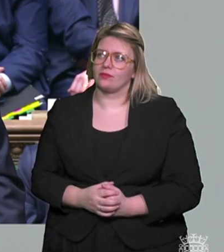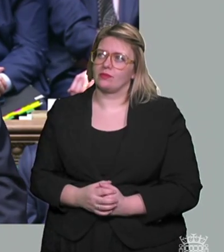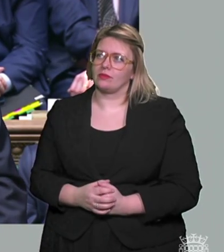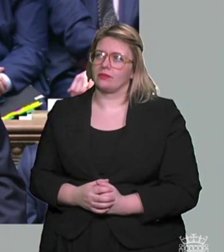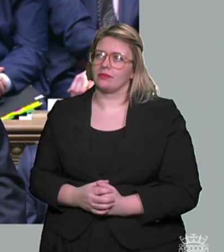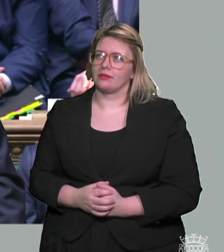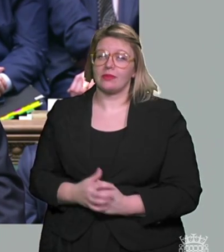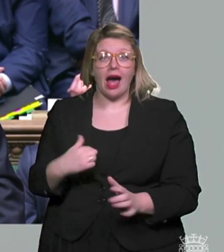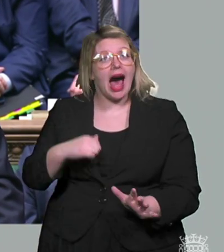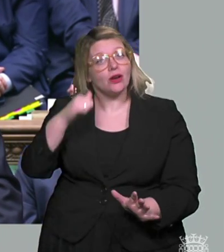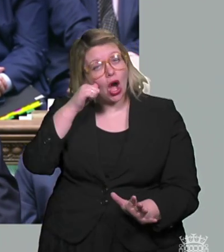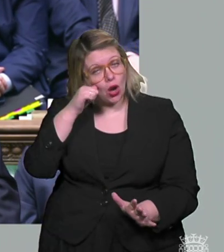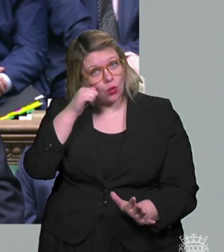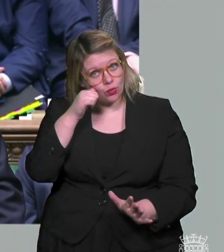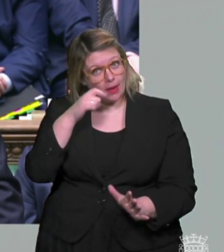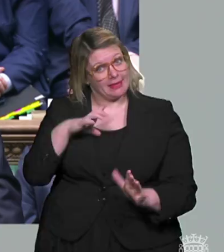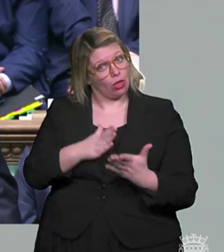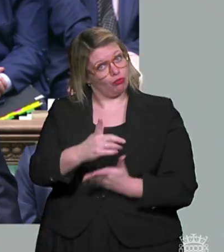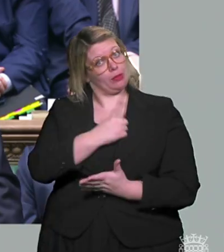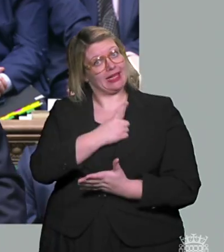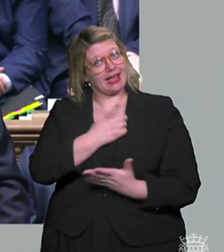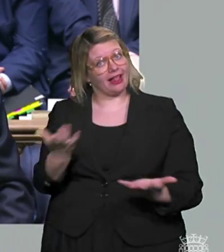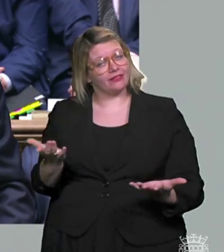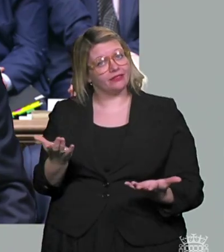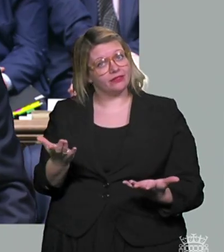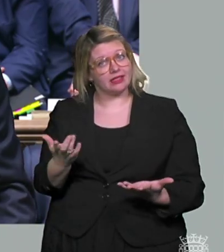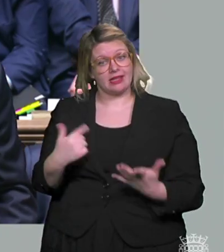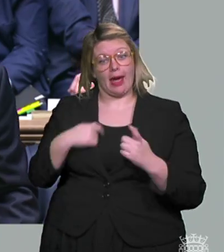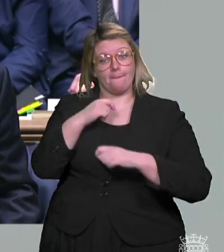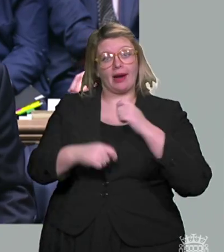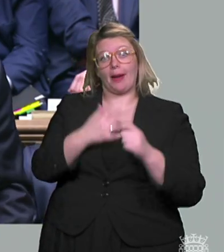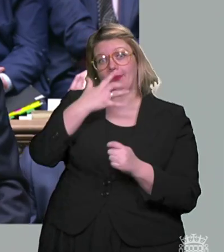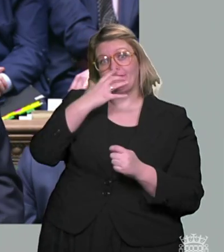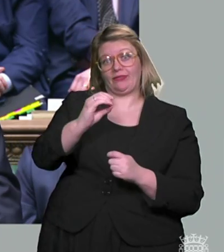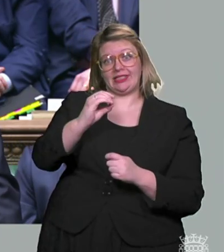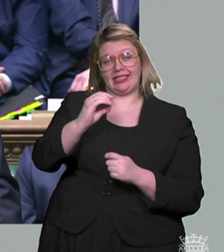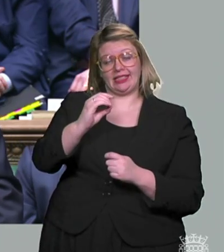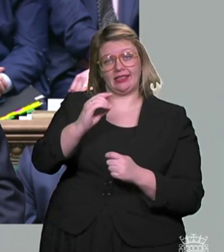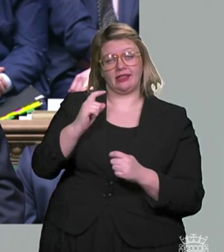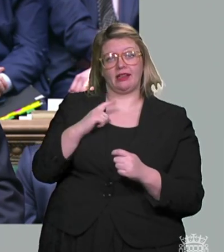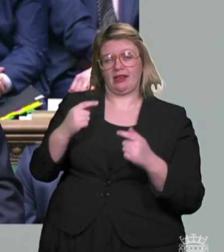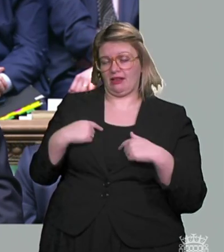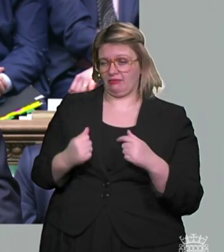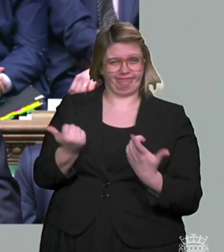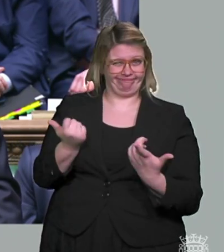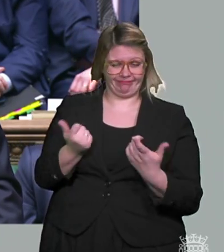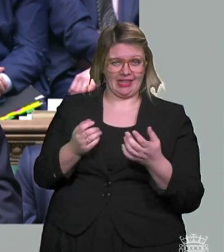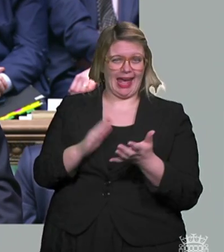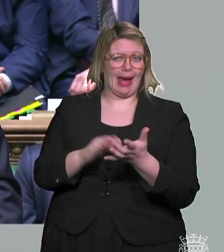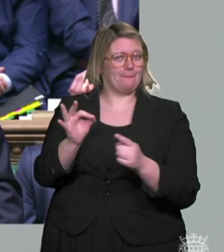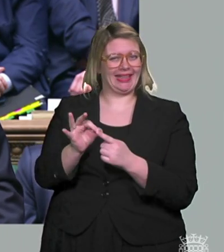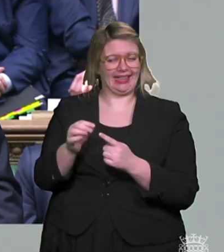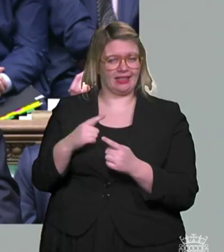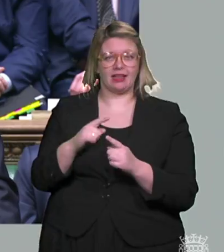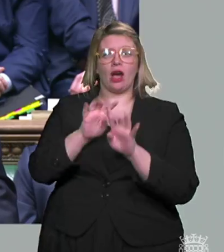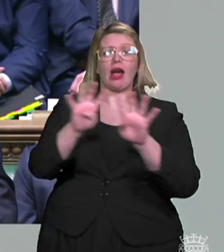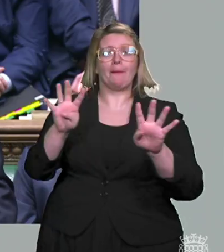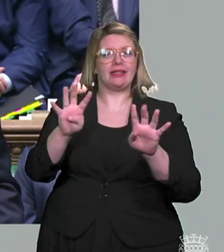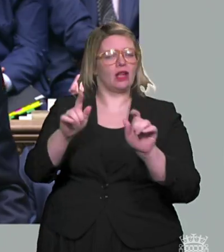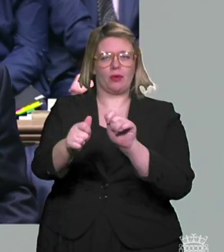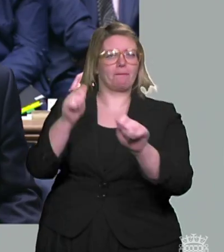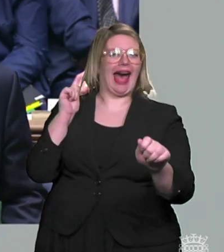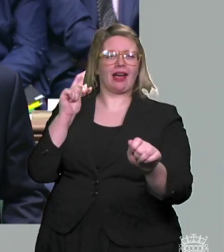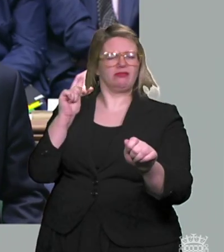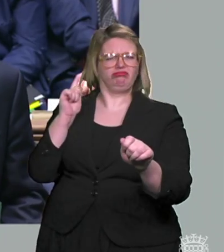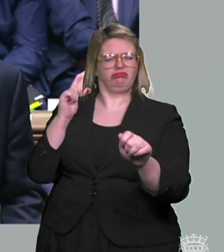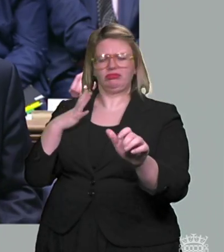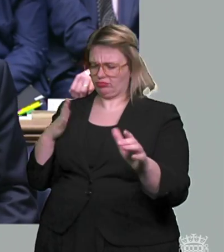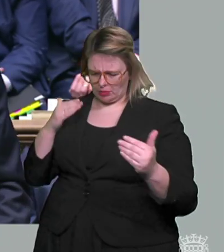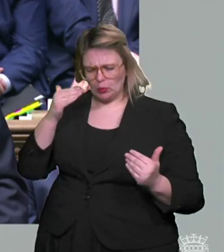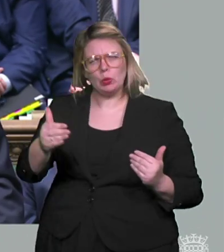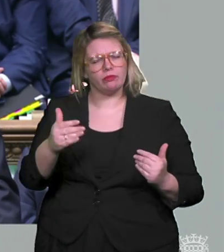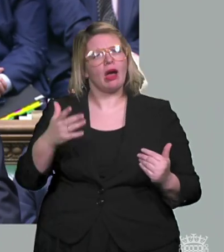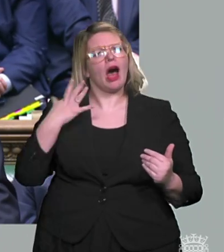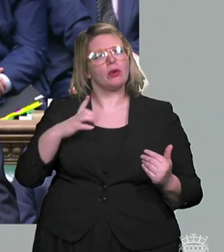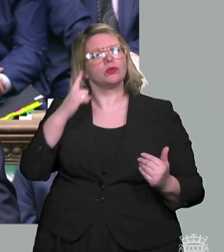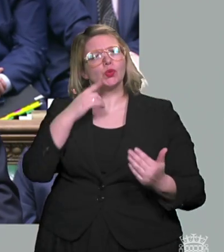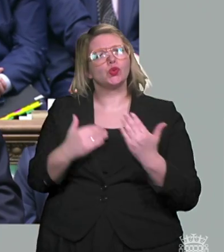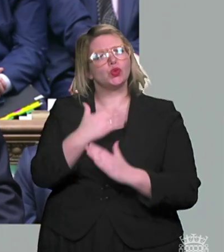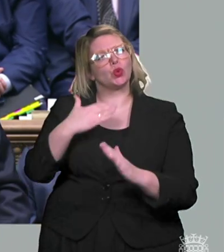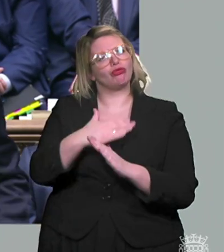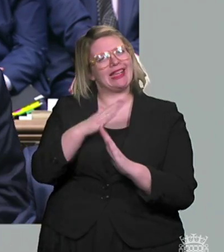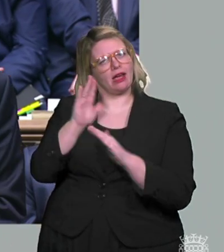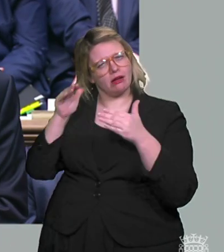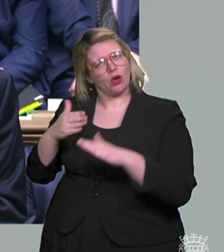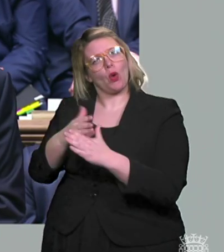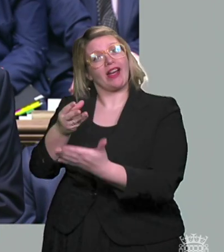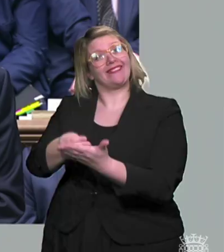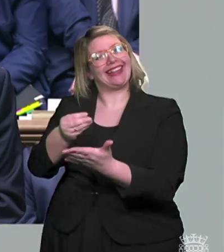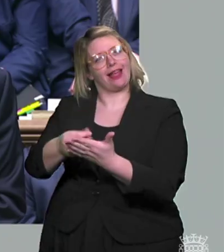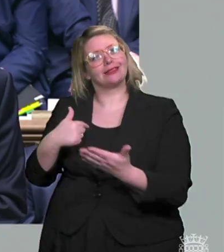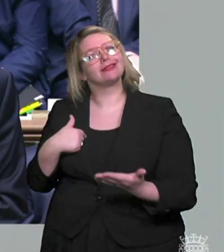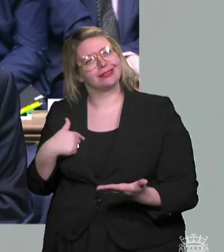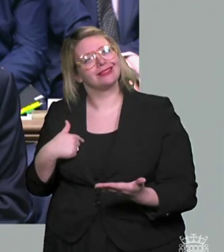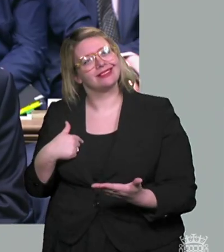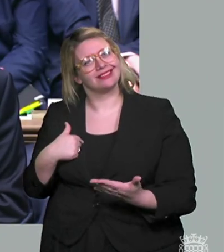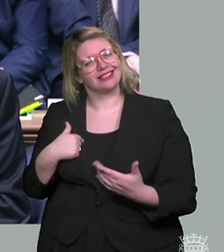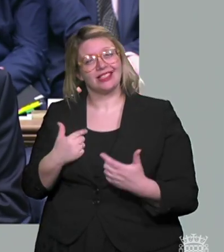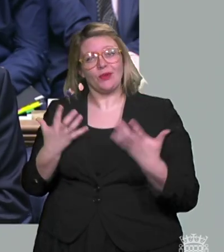I know this myself. After I turned 50, I was relegated to the Back Benches and planned for a quiet life, but instead I decided to set an example by embarking on a new career in finance.